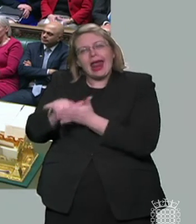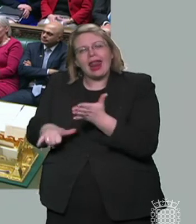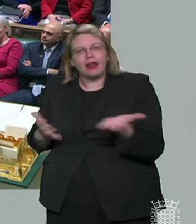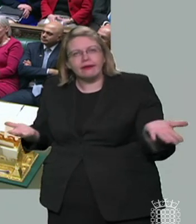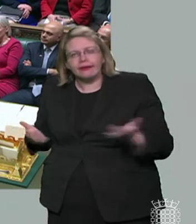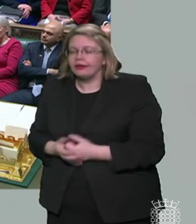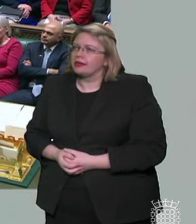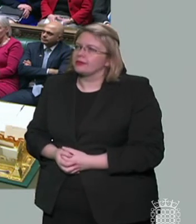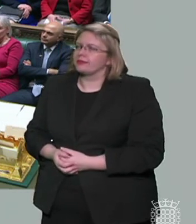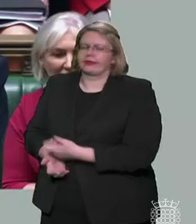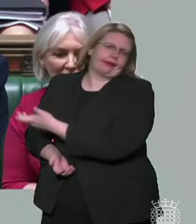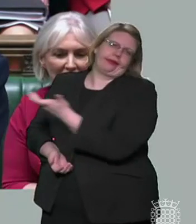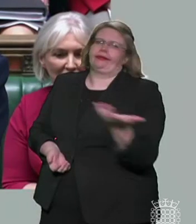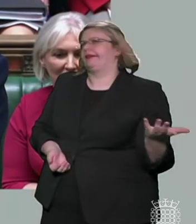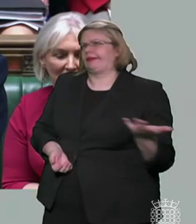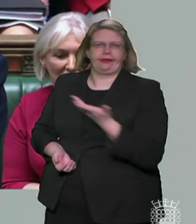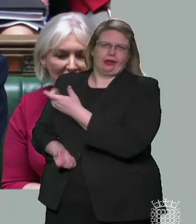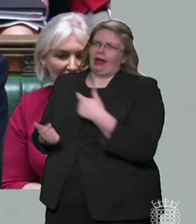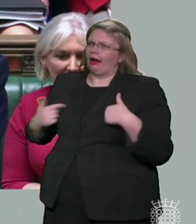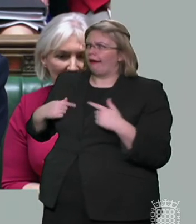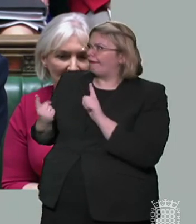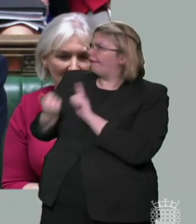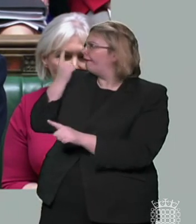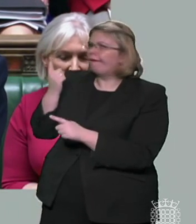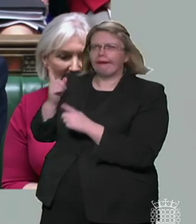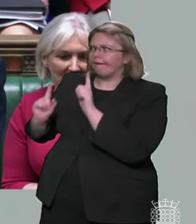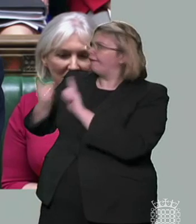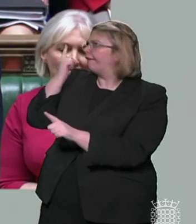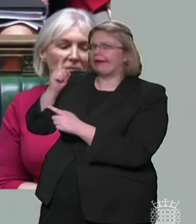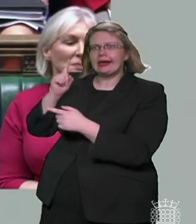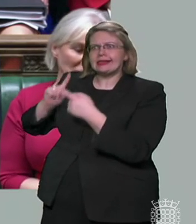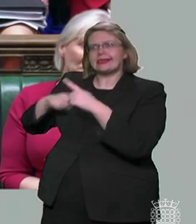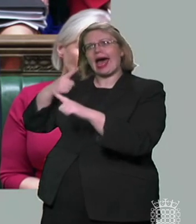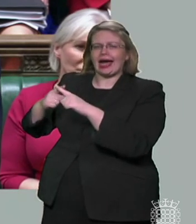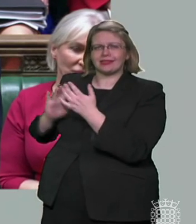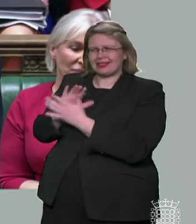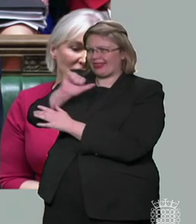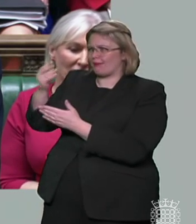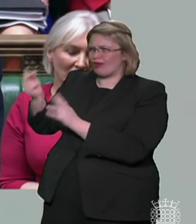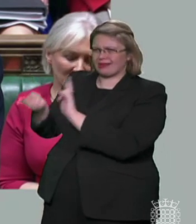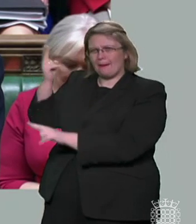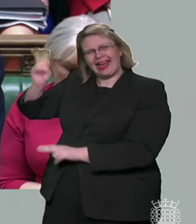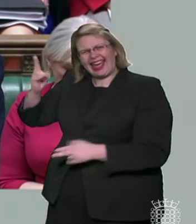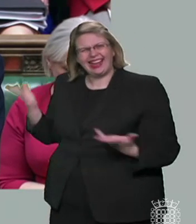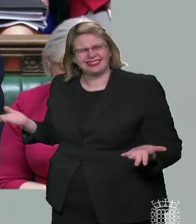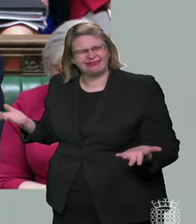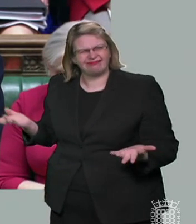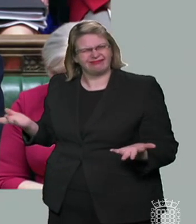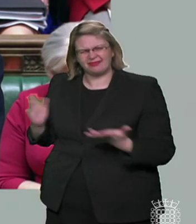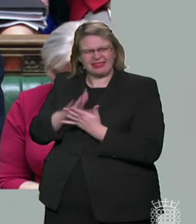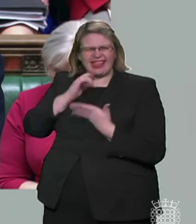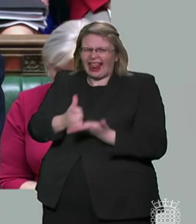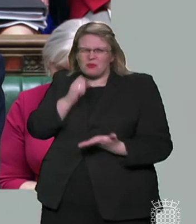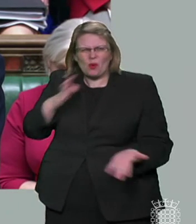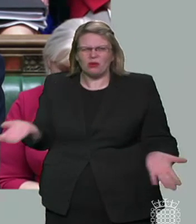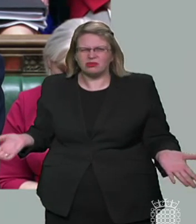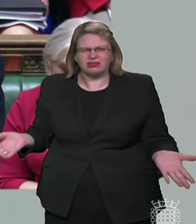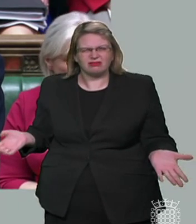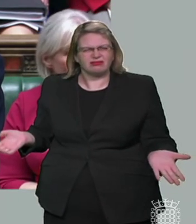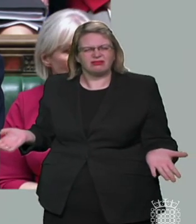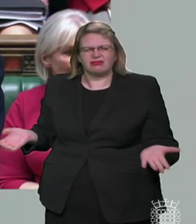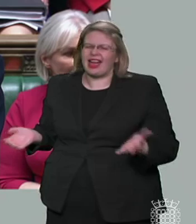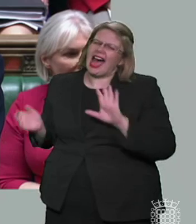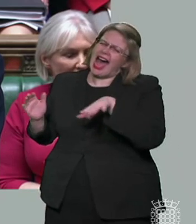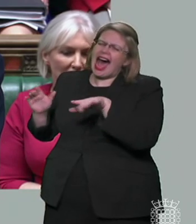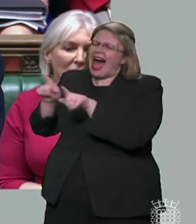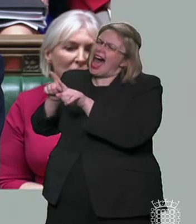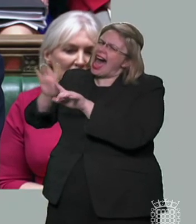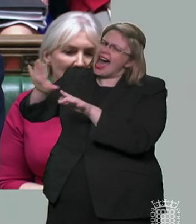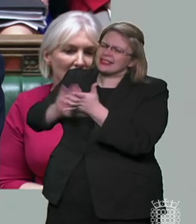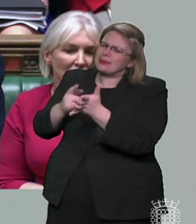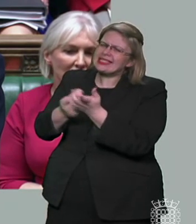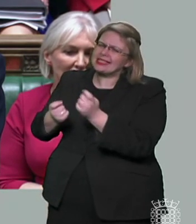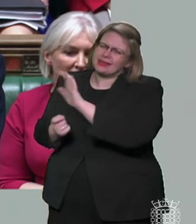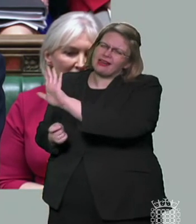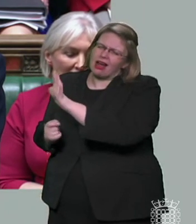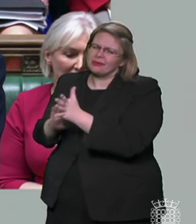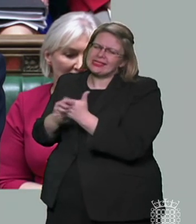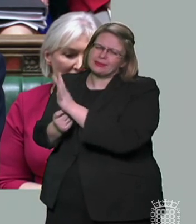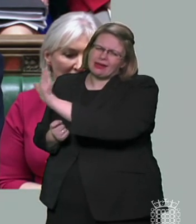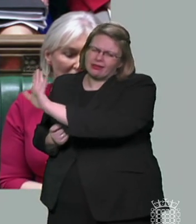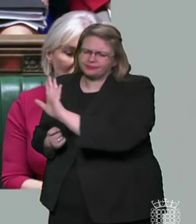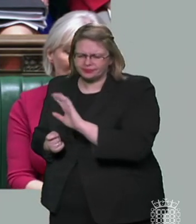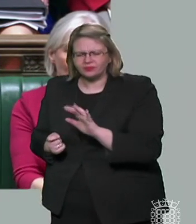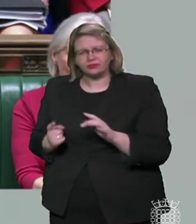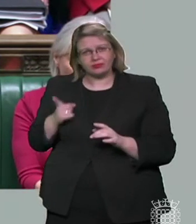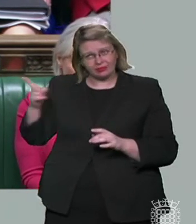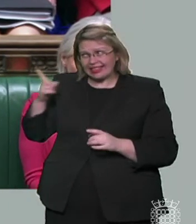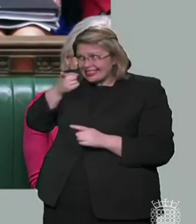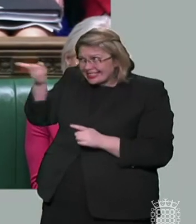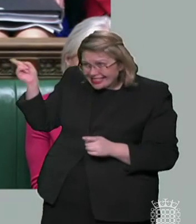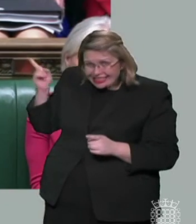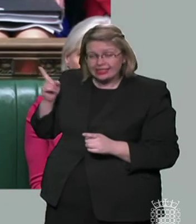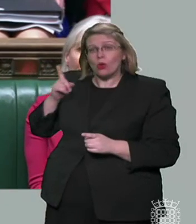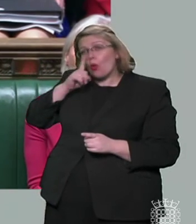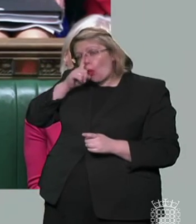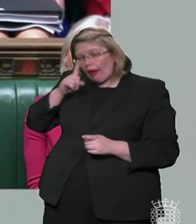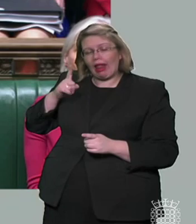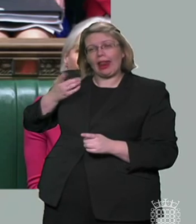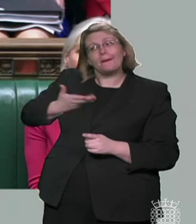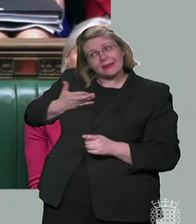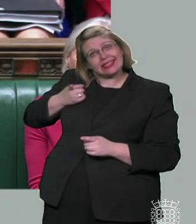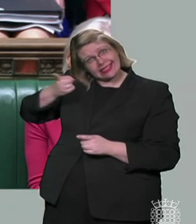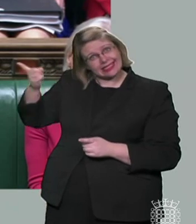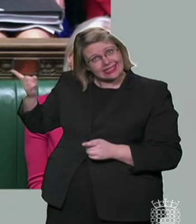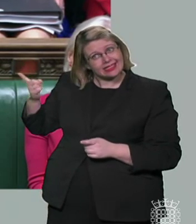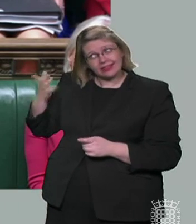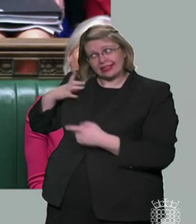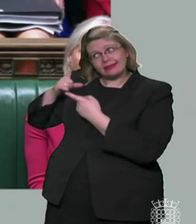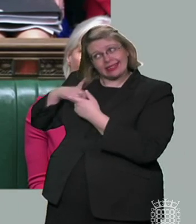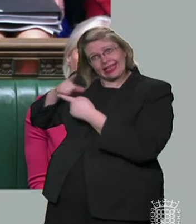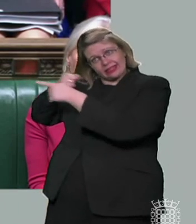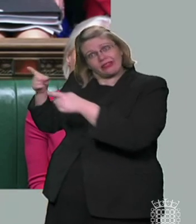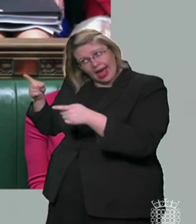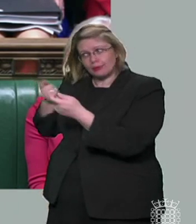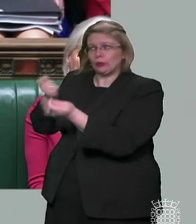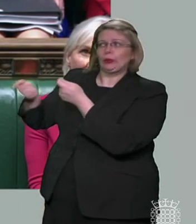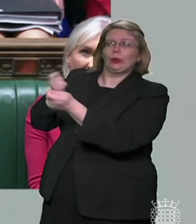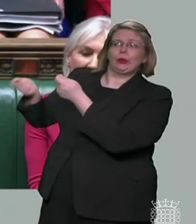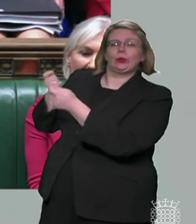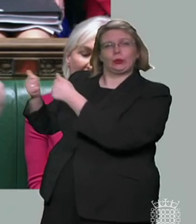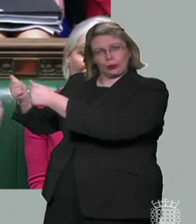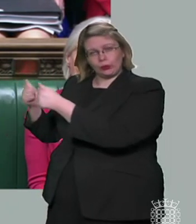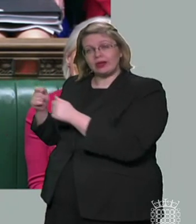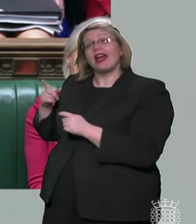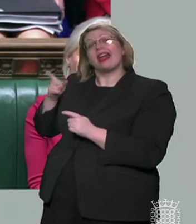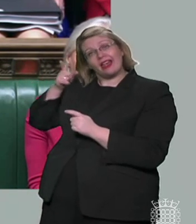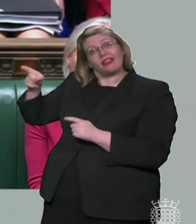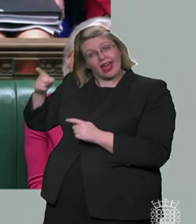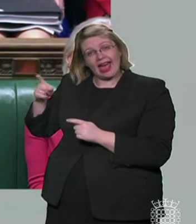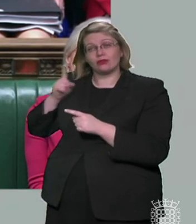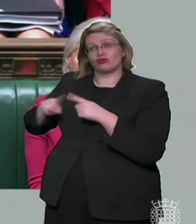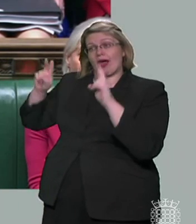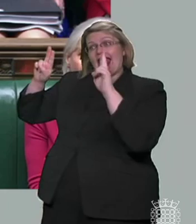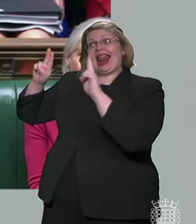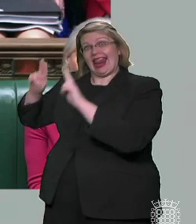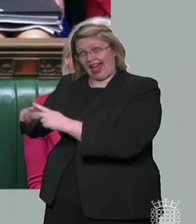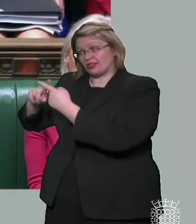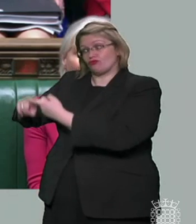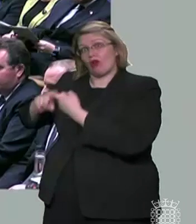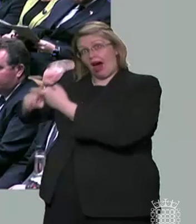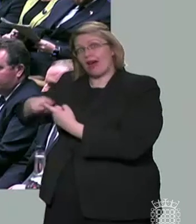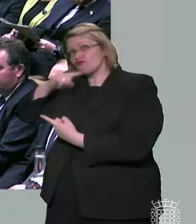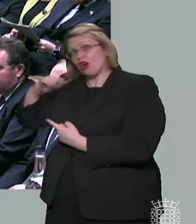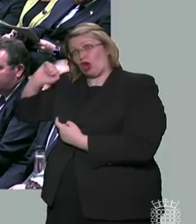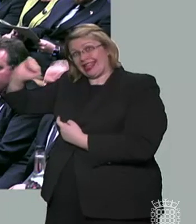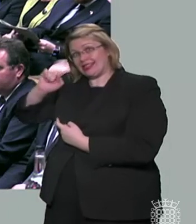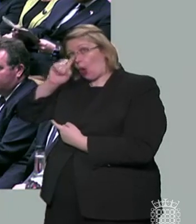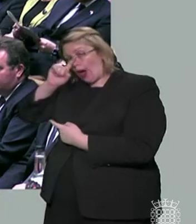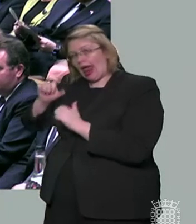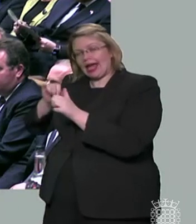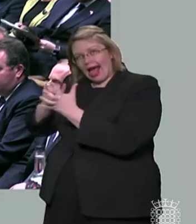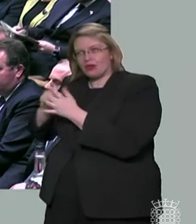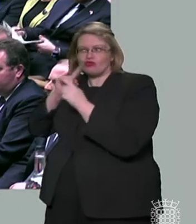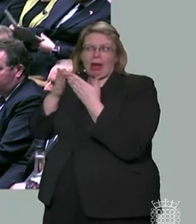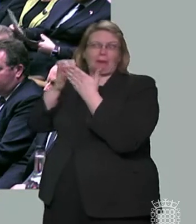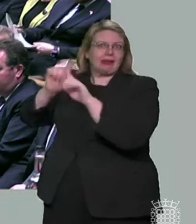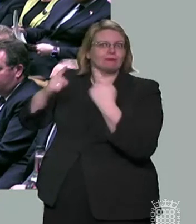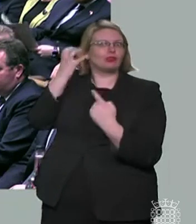The net result of that would simply be to see the oil companies put their prices up yet higher and make it more difficult for them to do what we need them to do—which, by the way, I think they are doing very responsibly at the moment—which is divesting from dependence on Russian oil and gas.